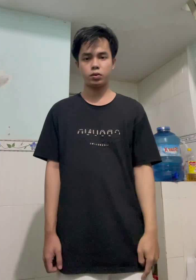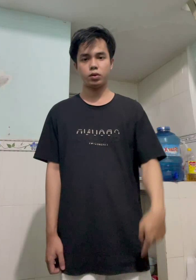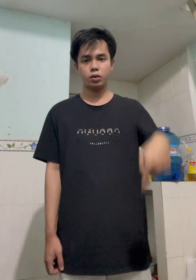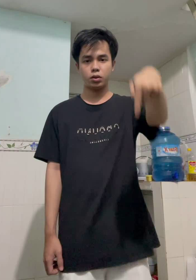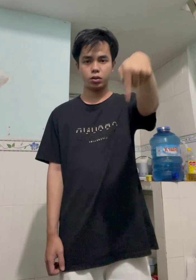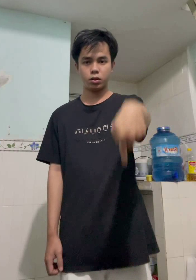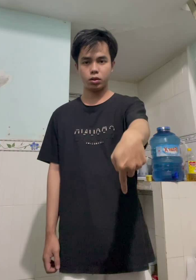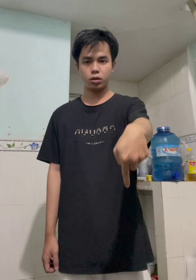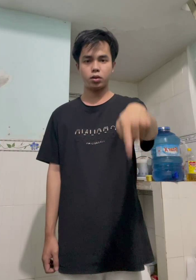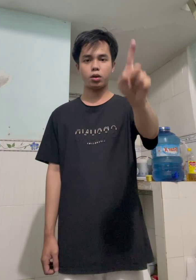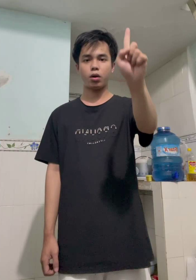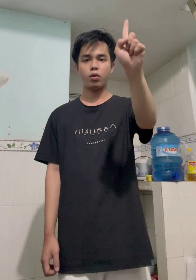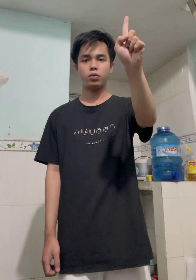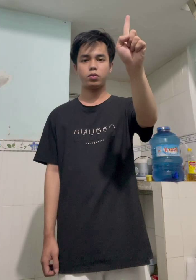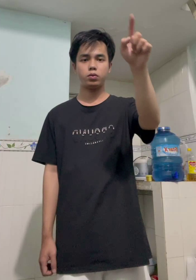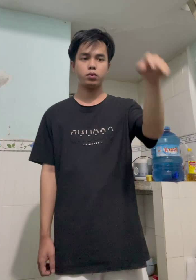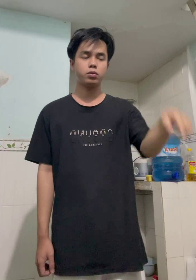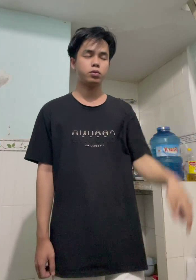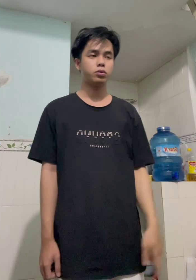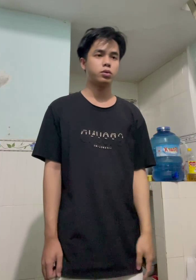di dau